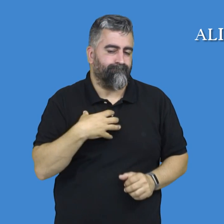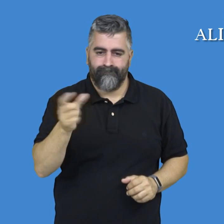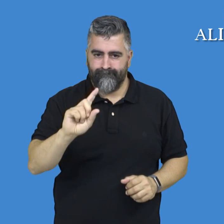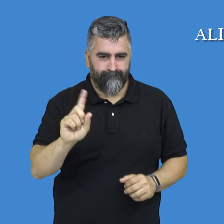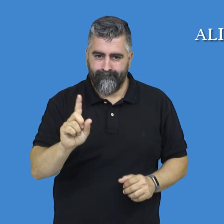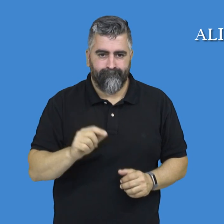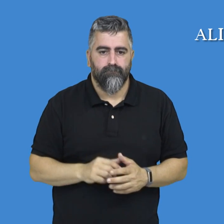no